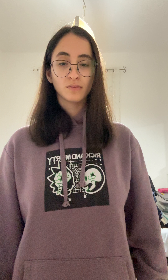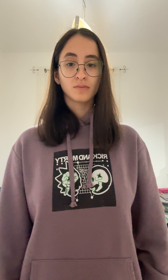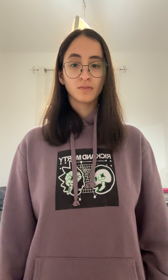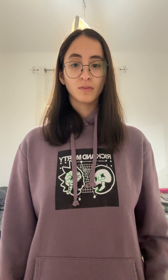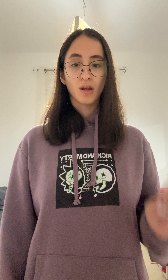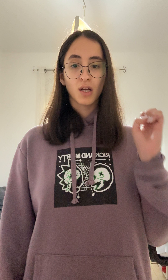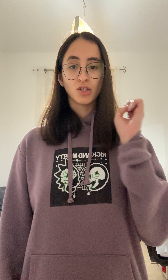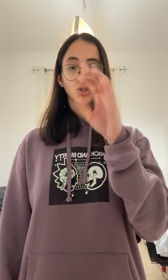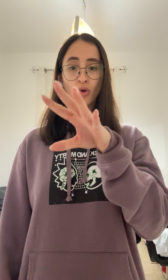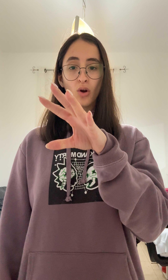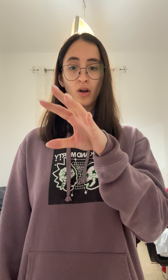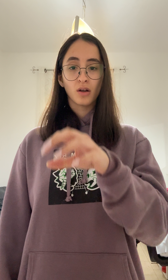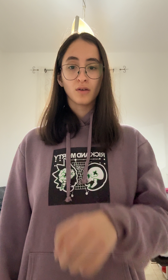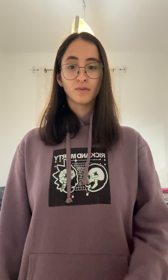לשלוח